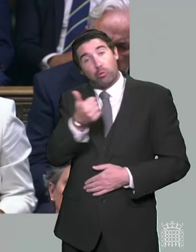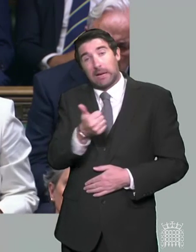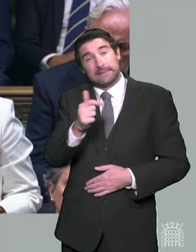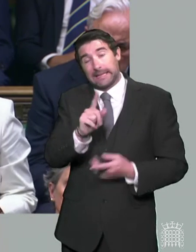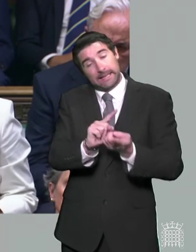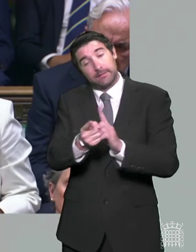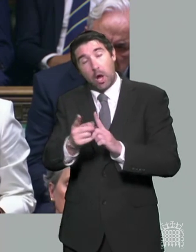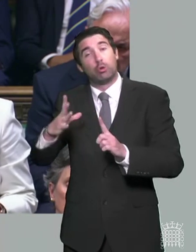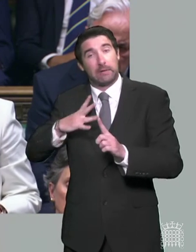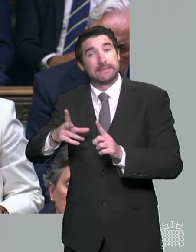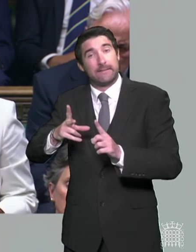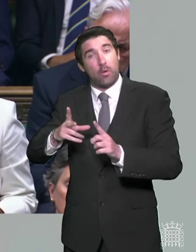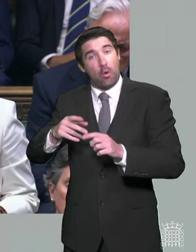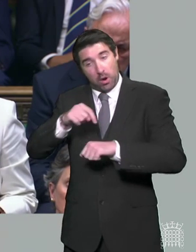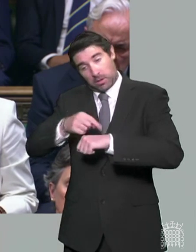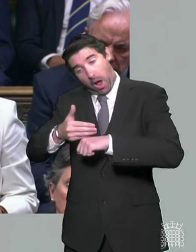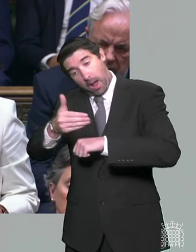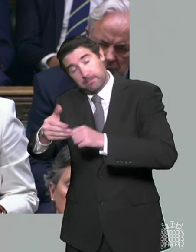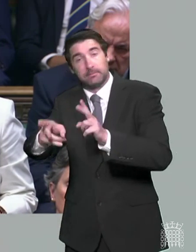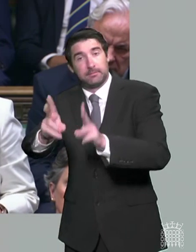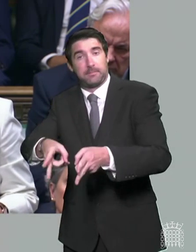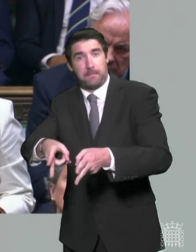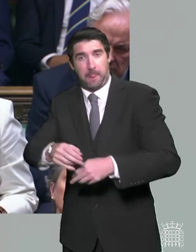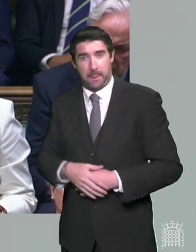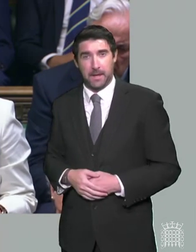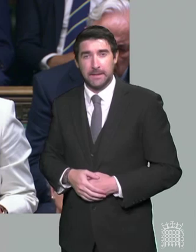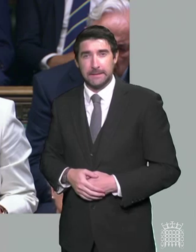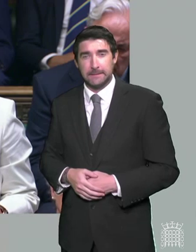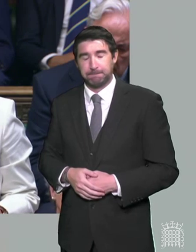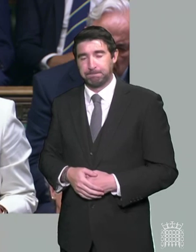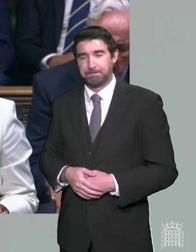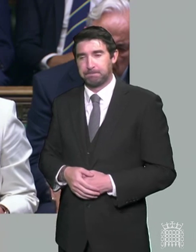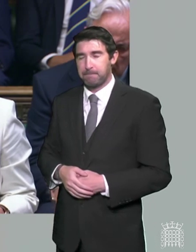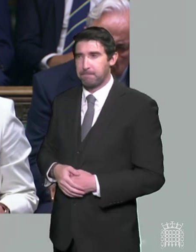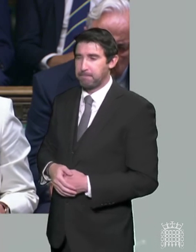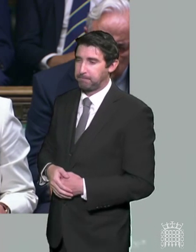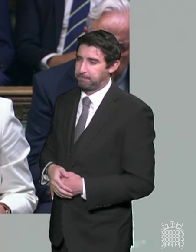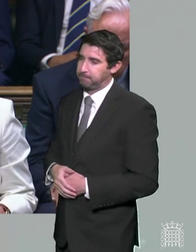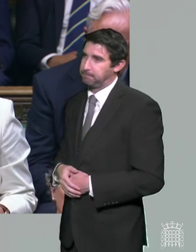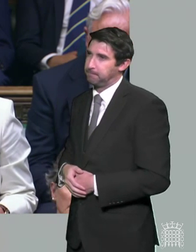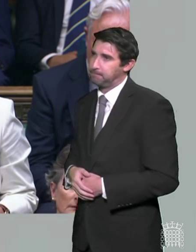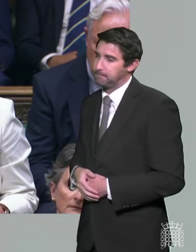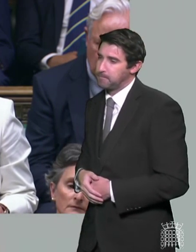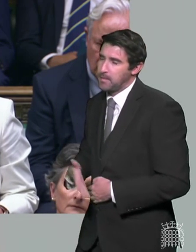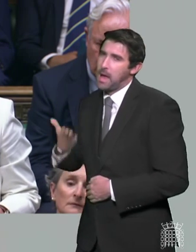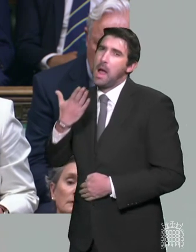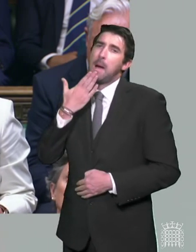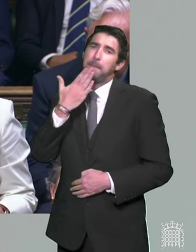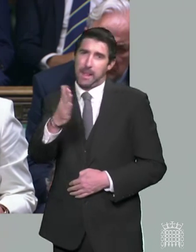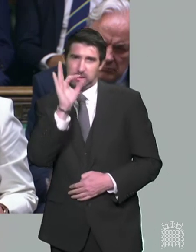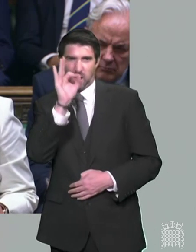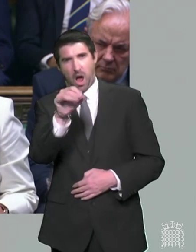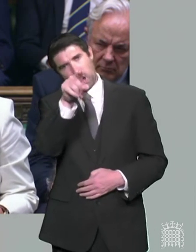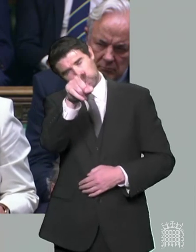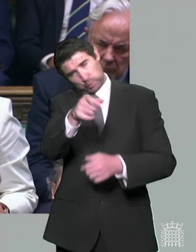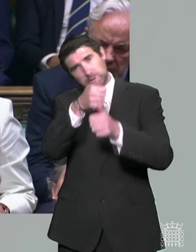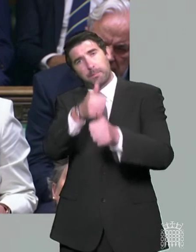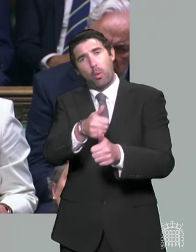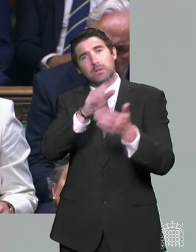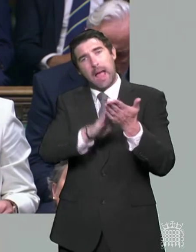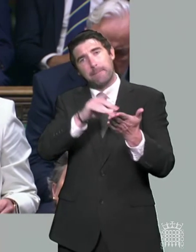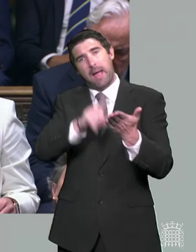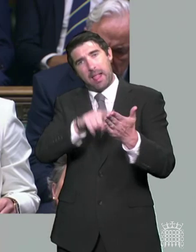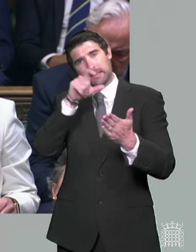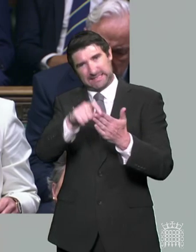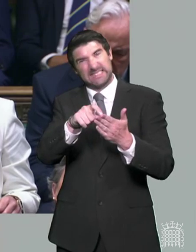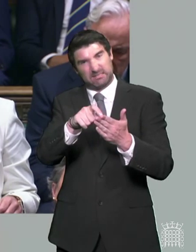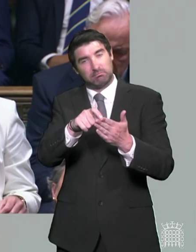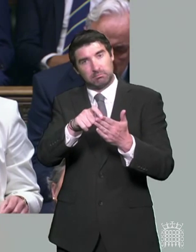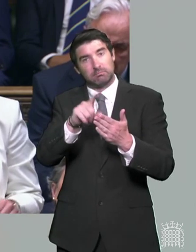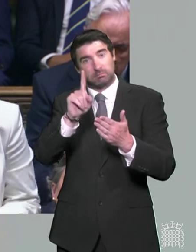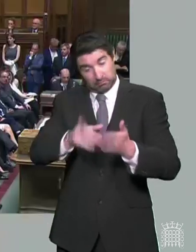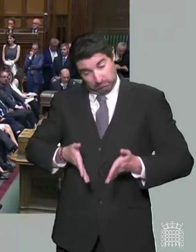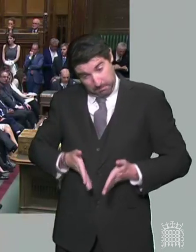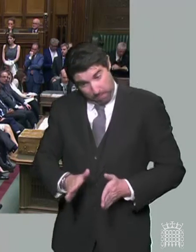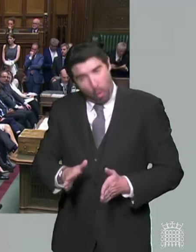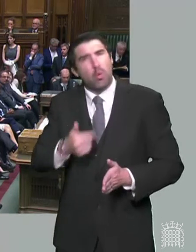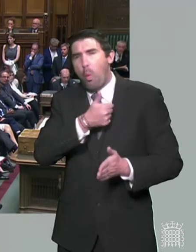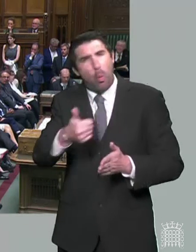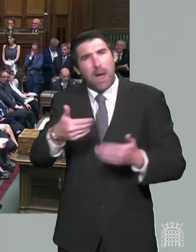Will the Prime Minister give his support to adding MLD to the heel-prick test, so that families can be spared the same heartbreak in future?